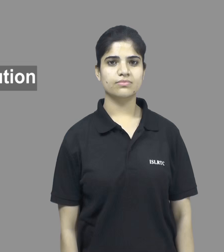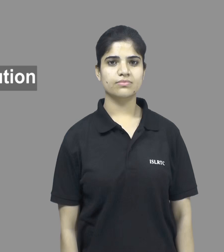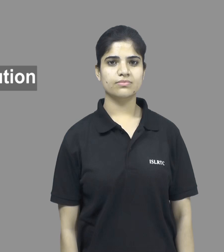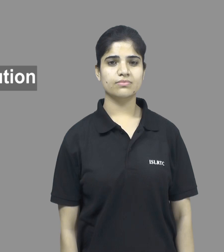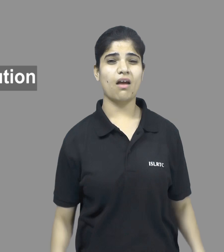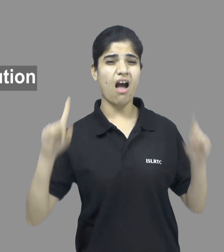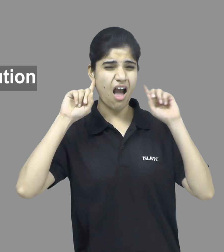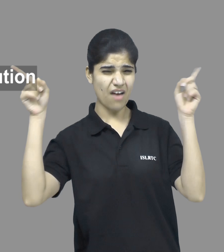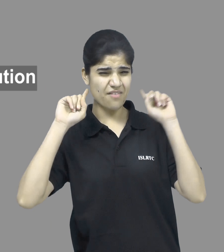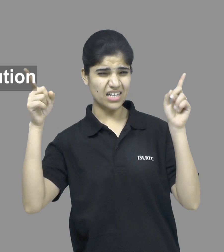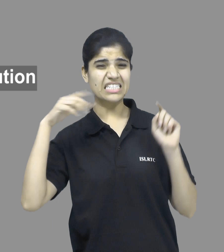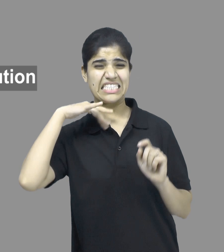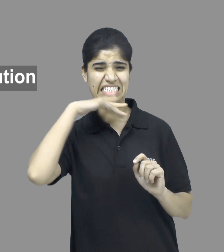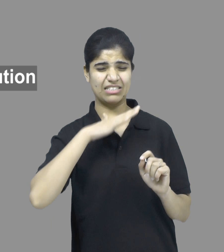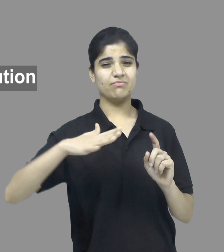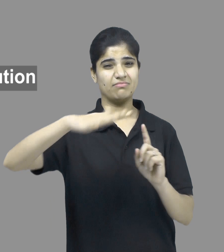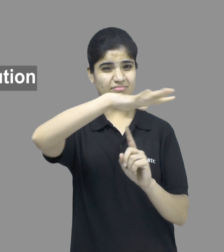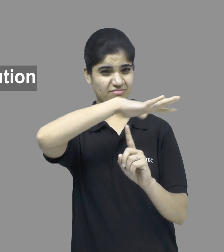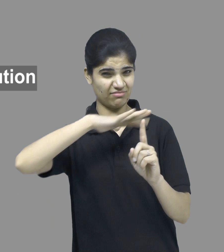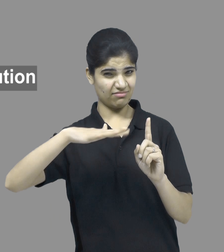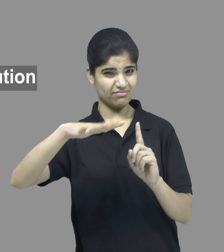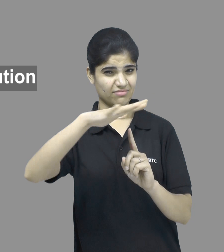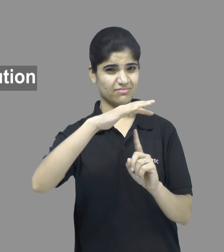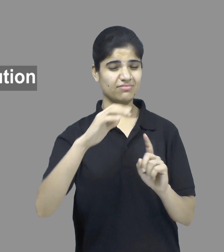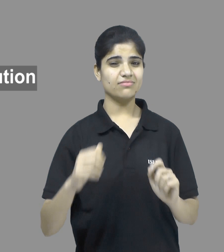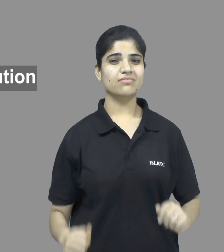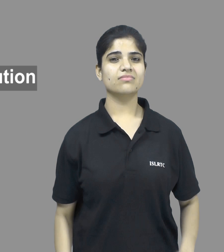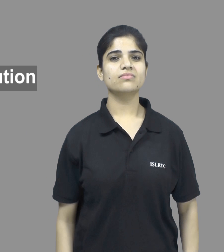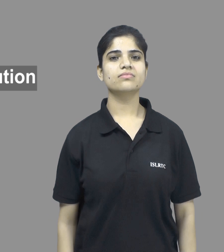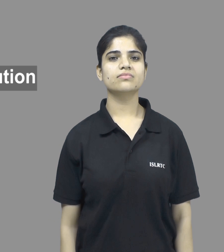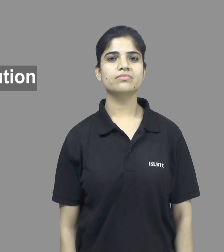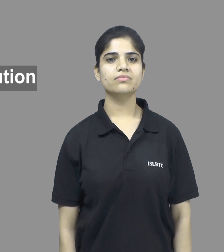Noise Pollution